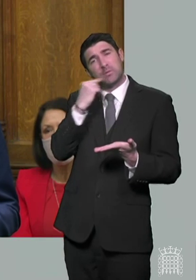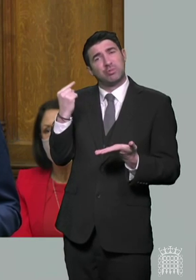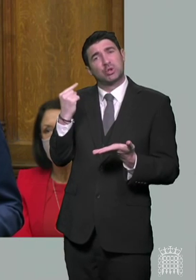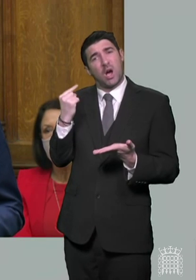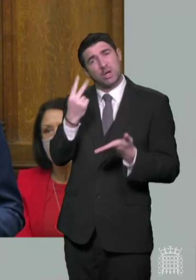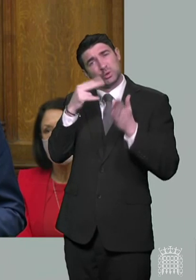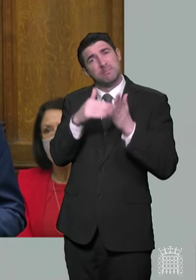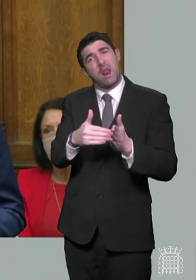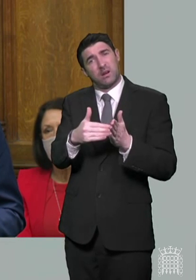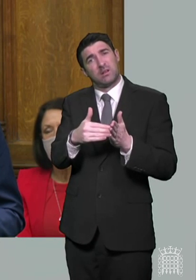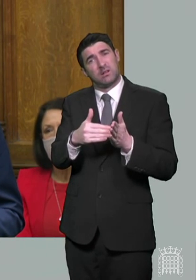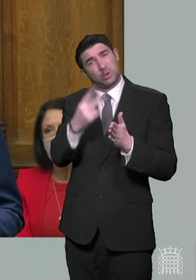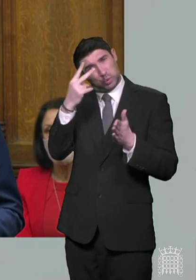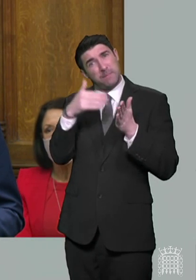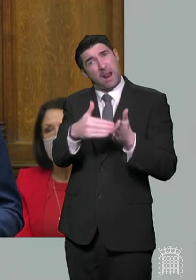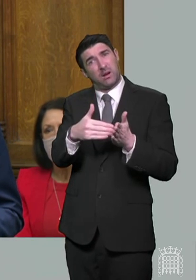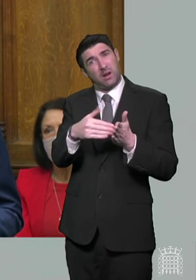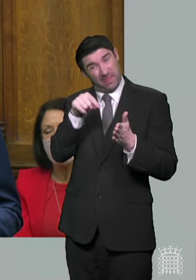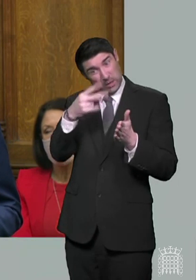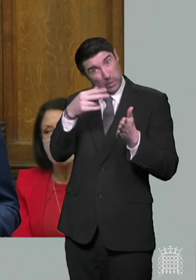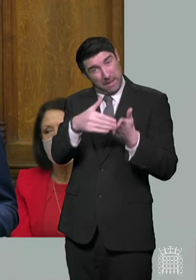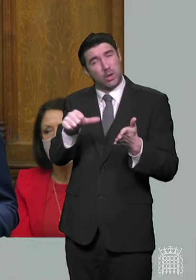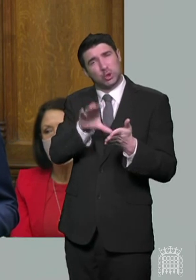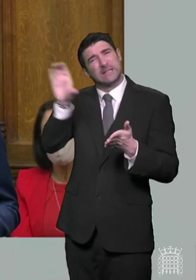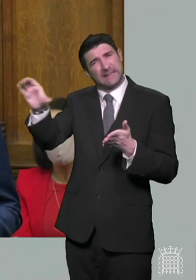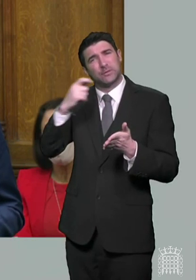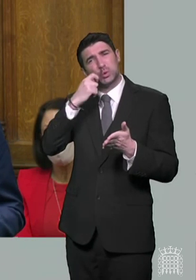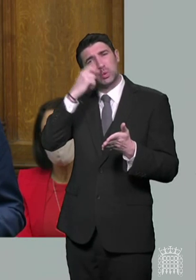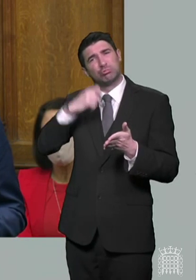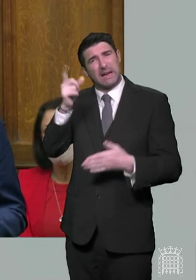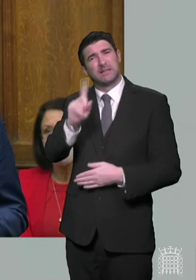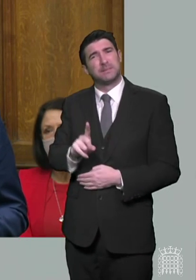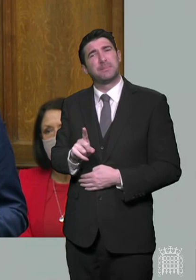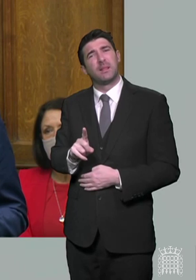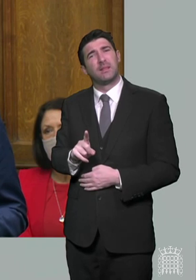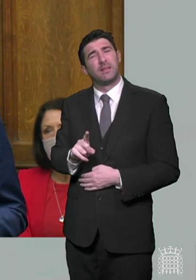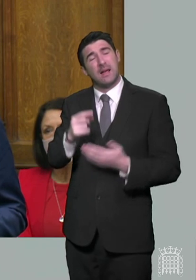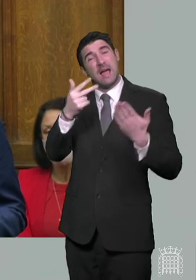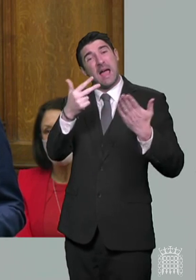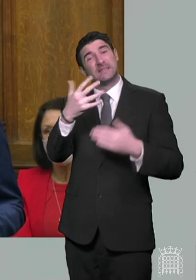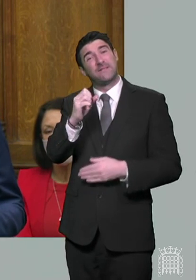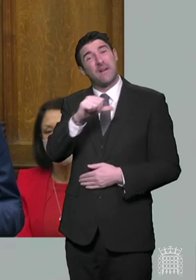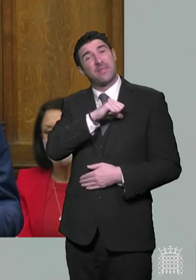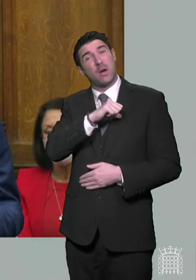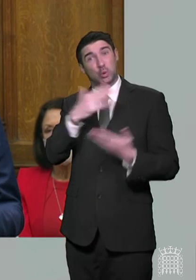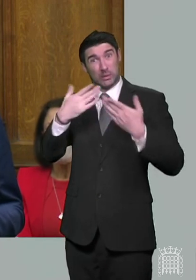This includes £80,000 referred to in data released today by the Electoral Commission.